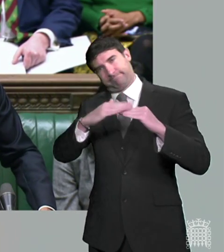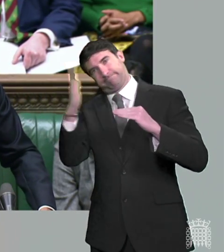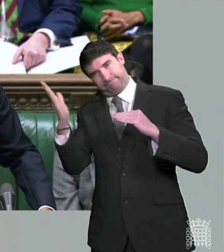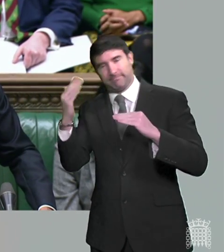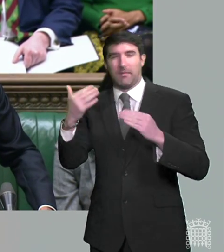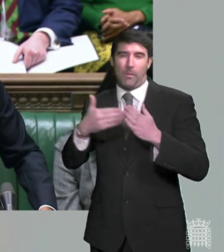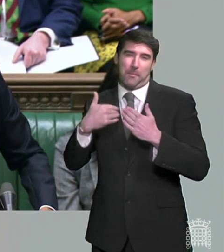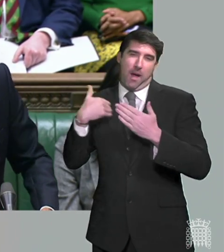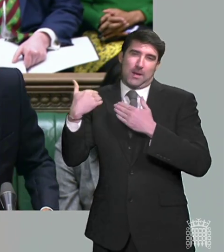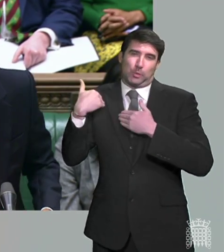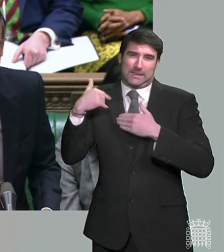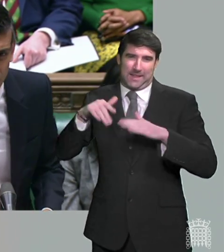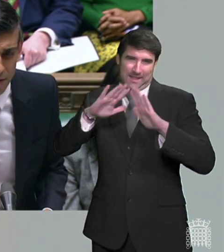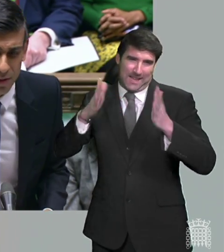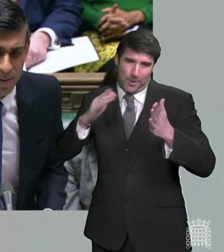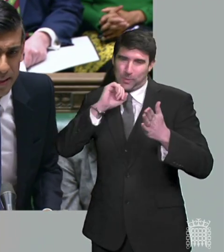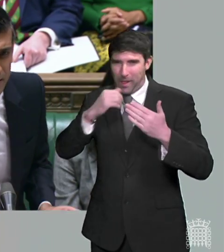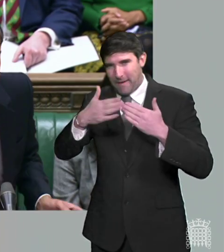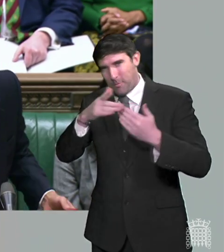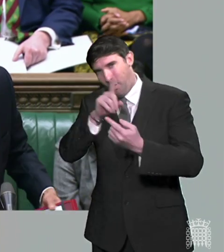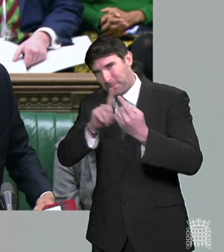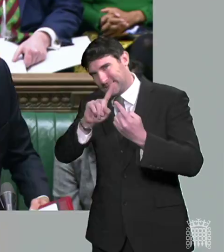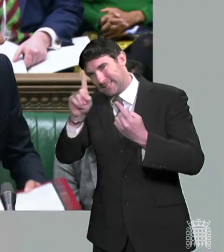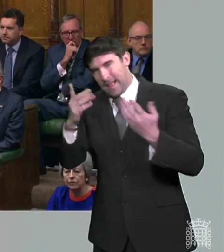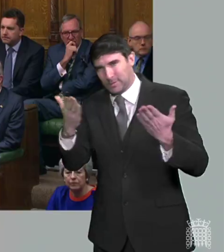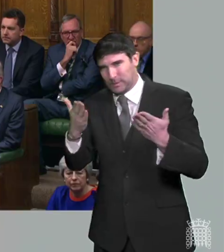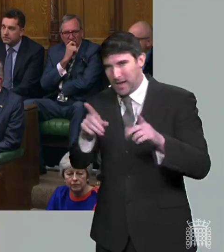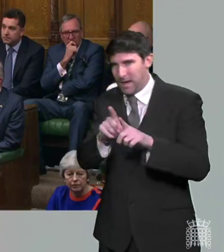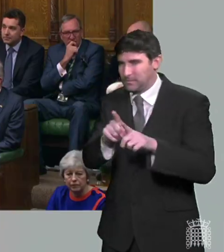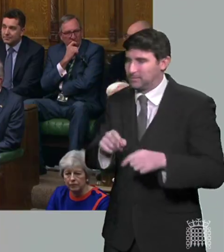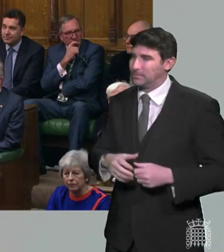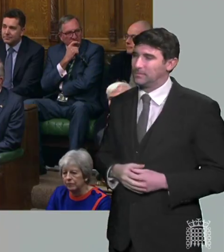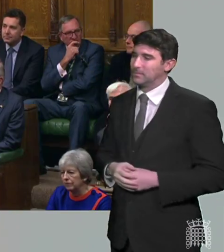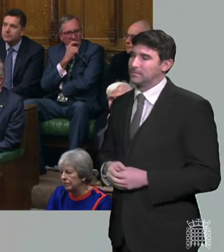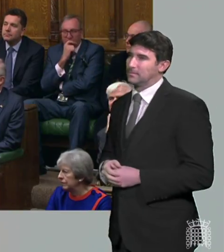In addition to my duties in the House, I shall have further such meetings later today.